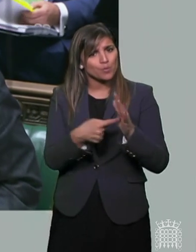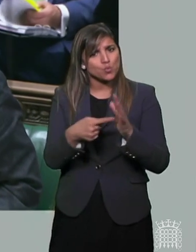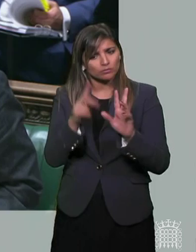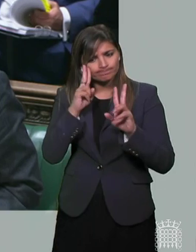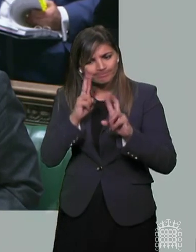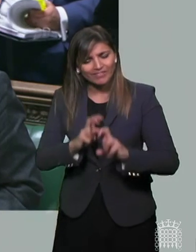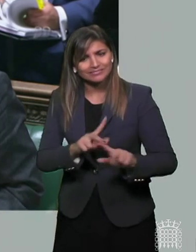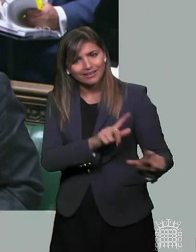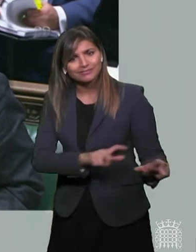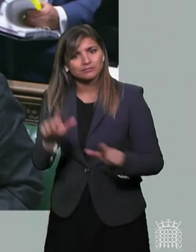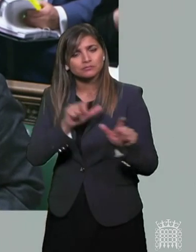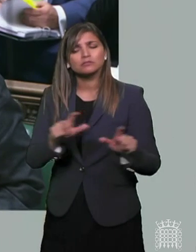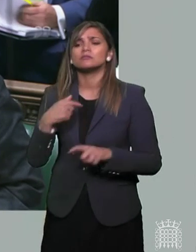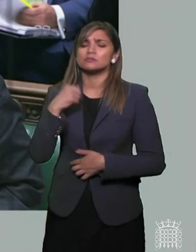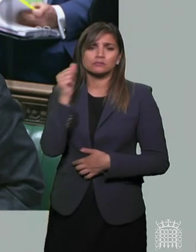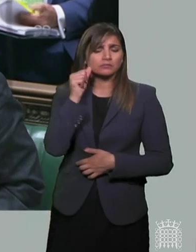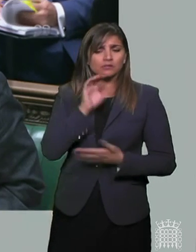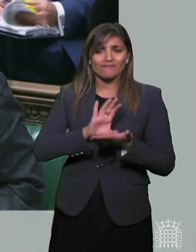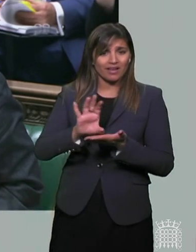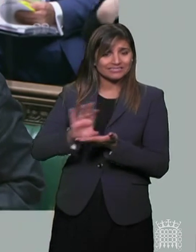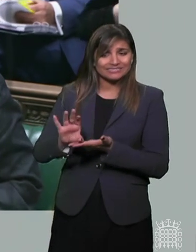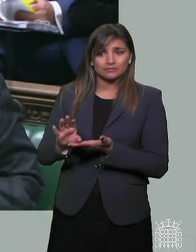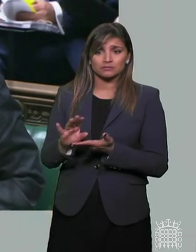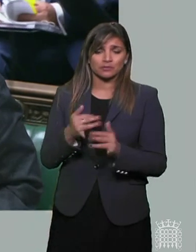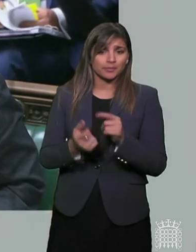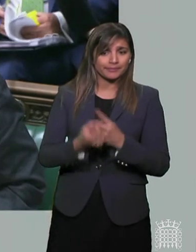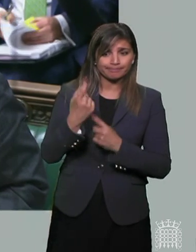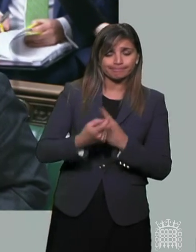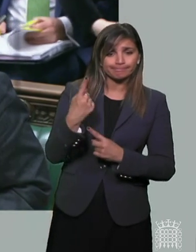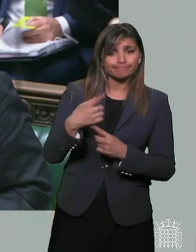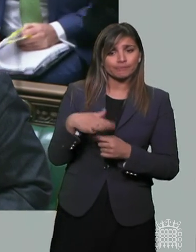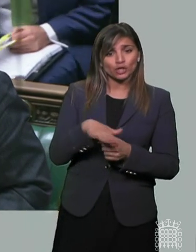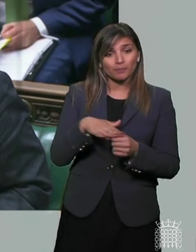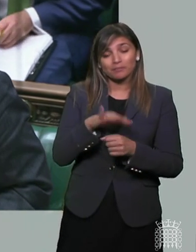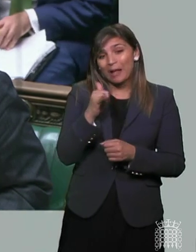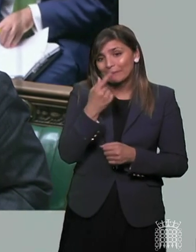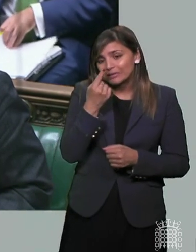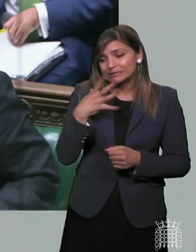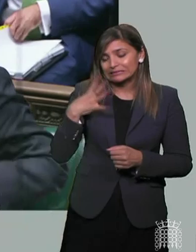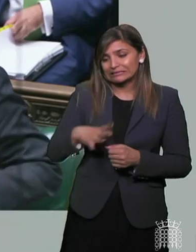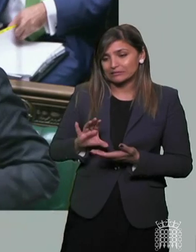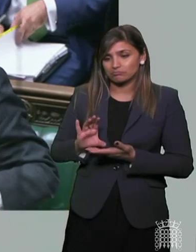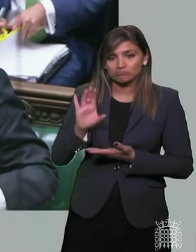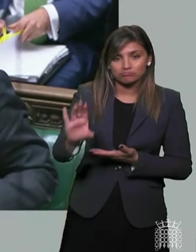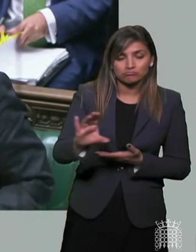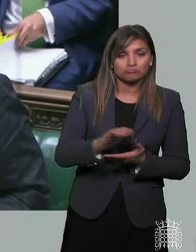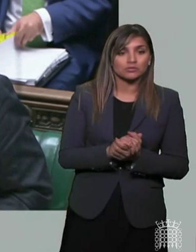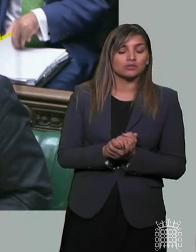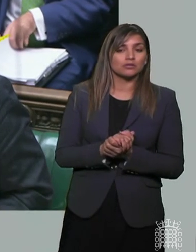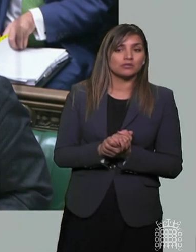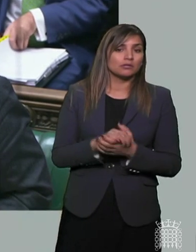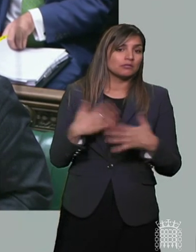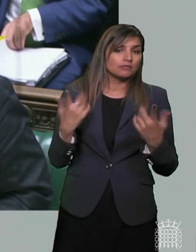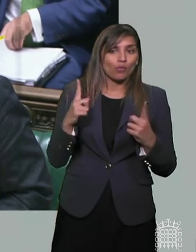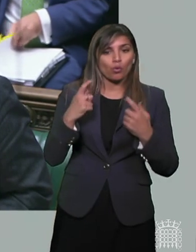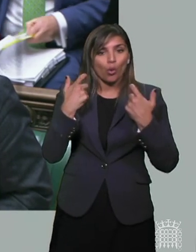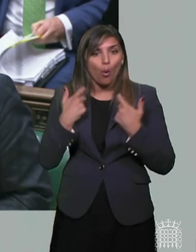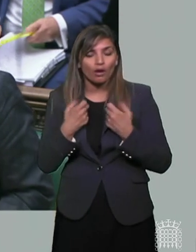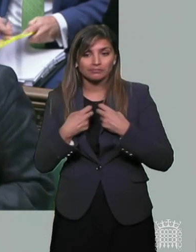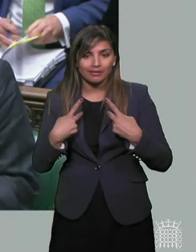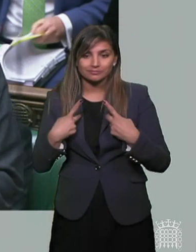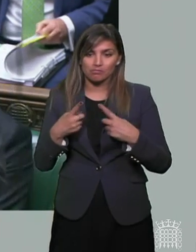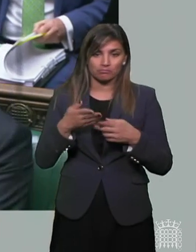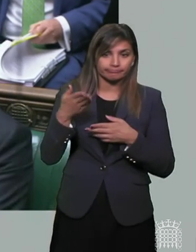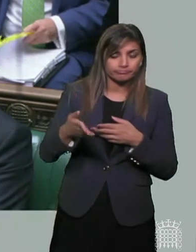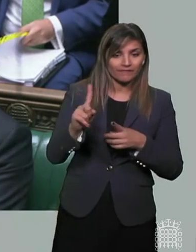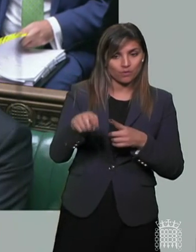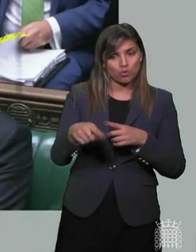In certain circumstances funding may be available for representation of the bereaved at a public inquiry or interest.